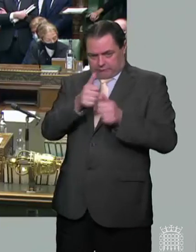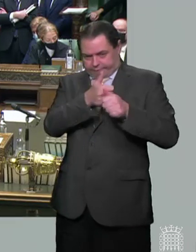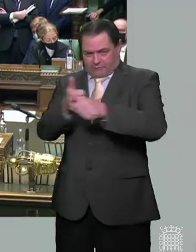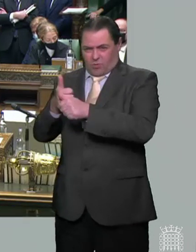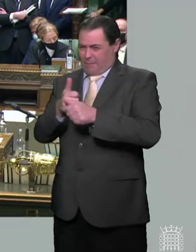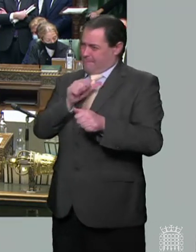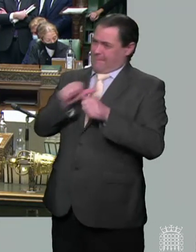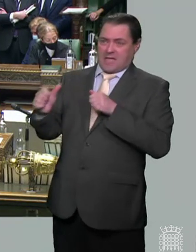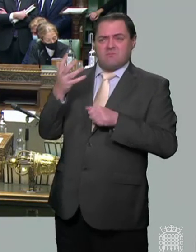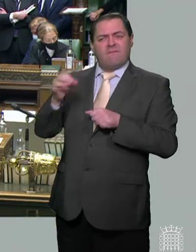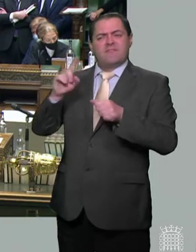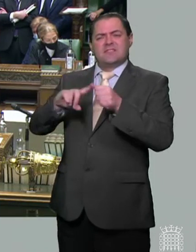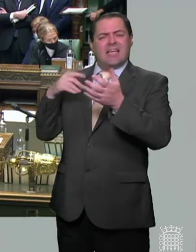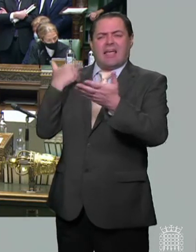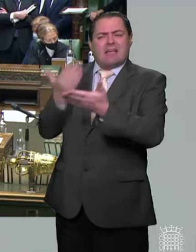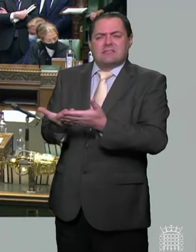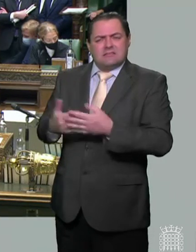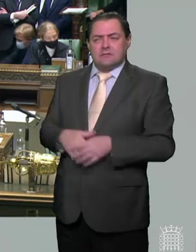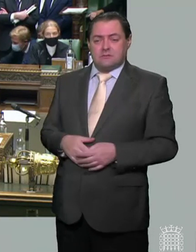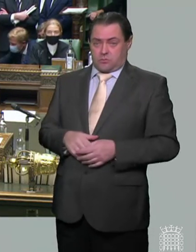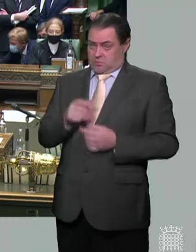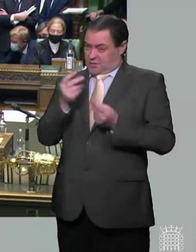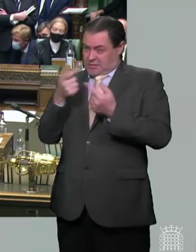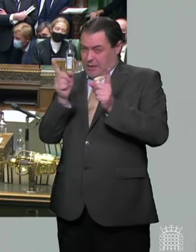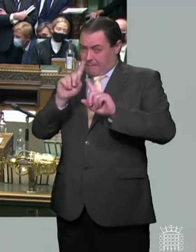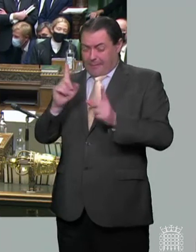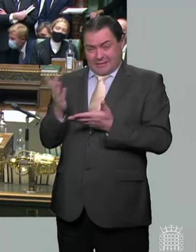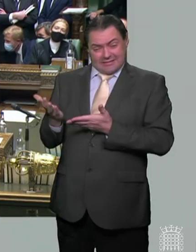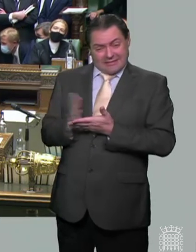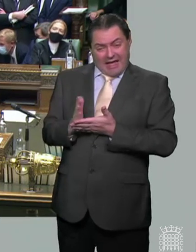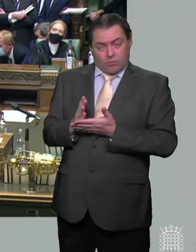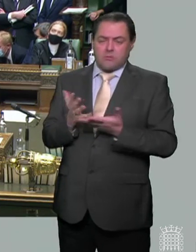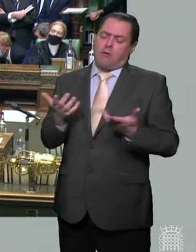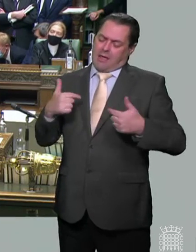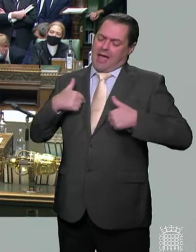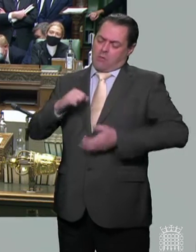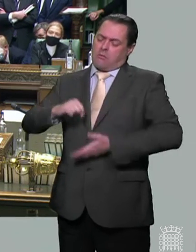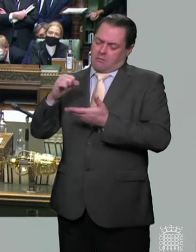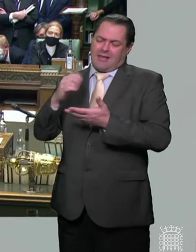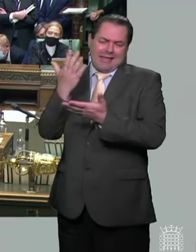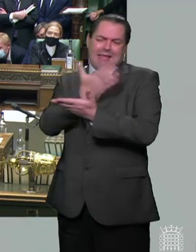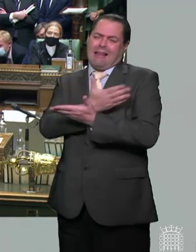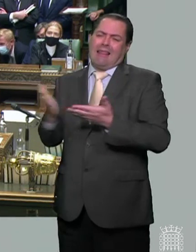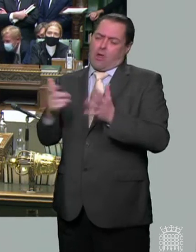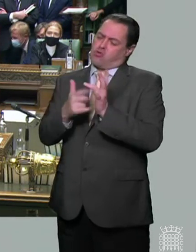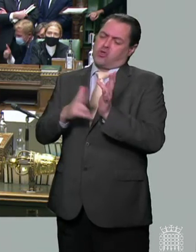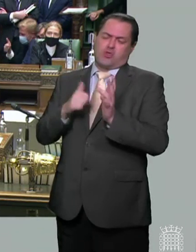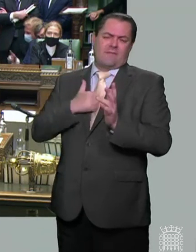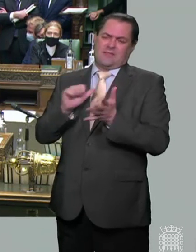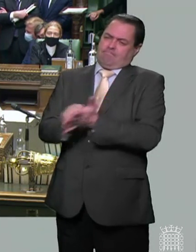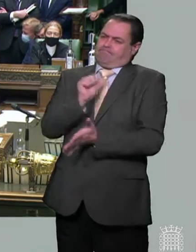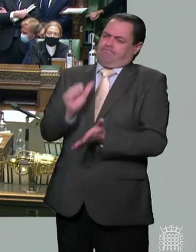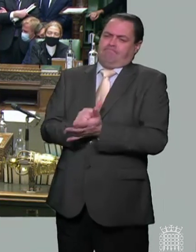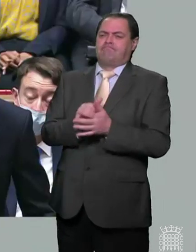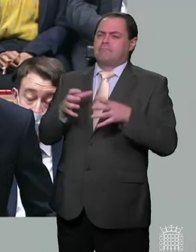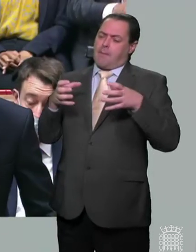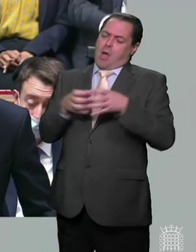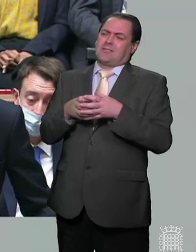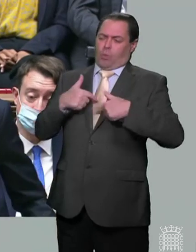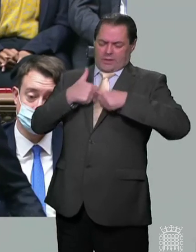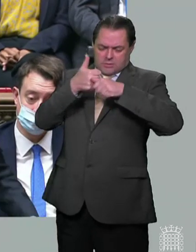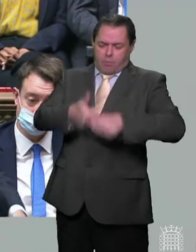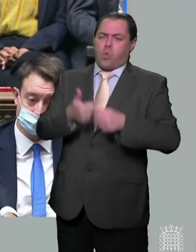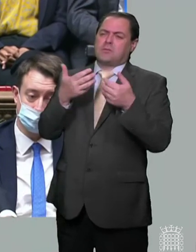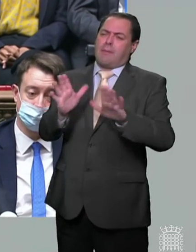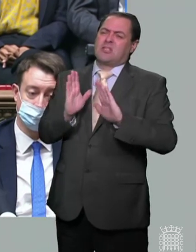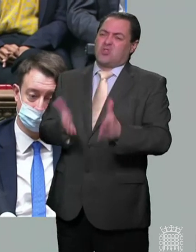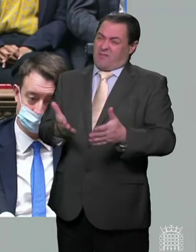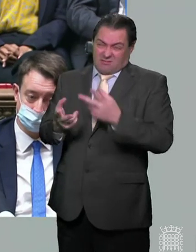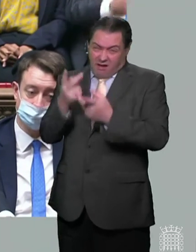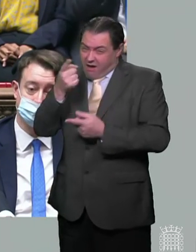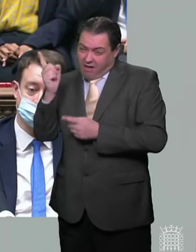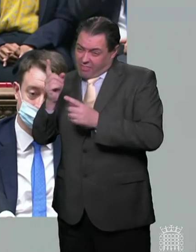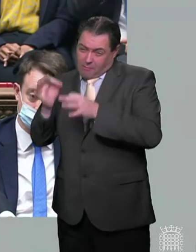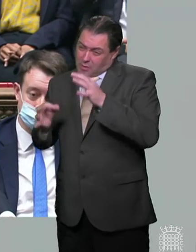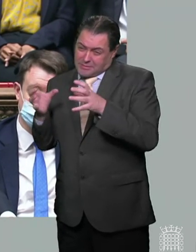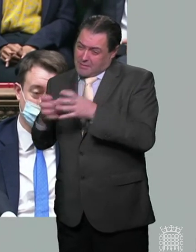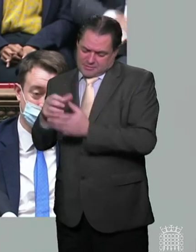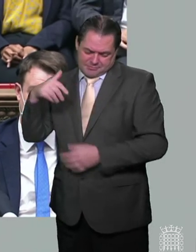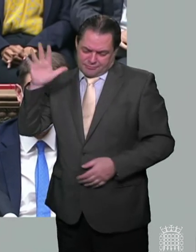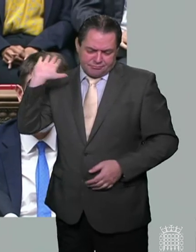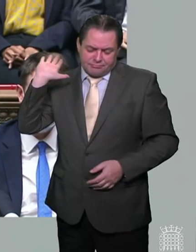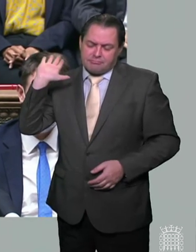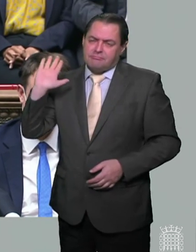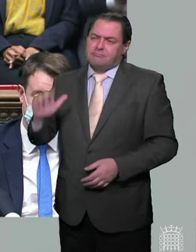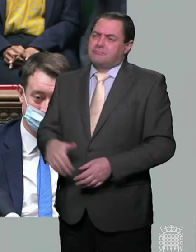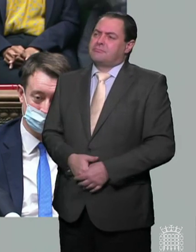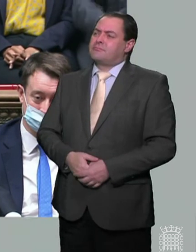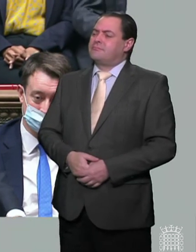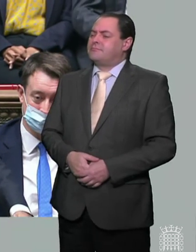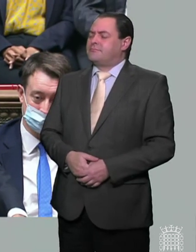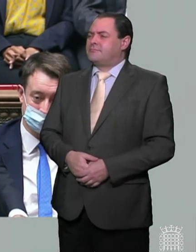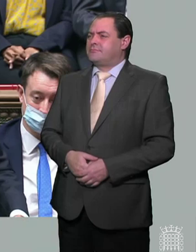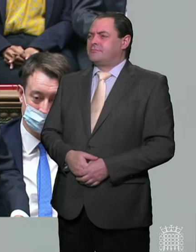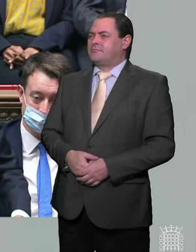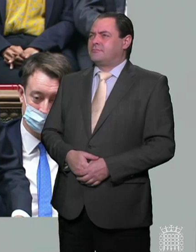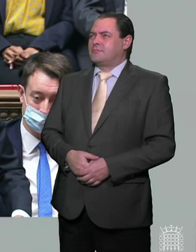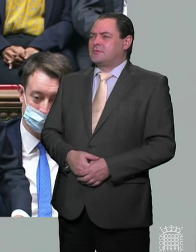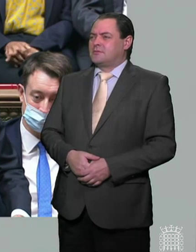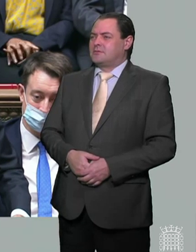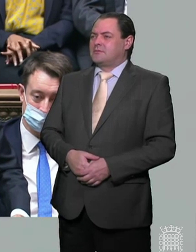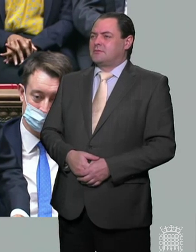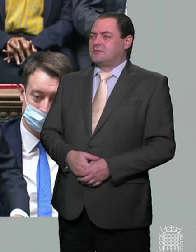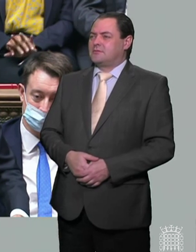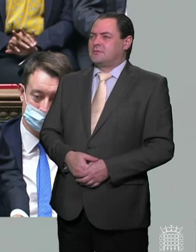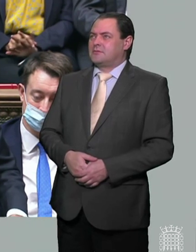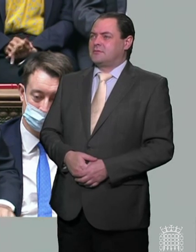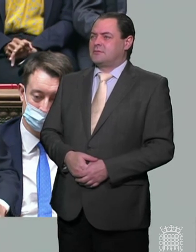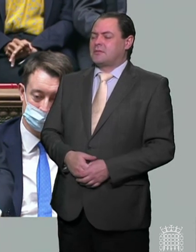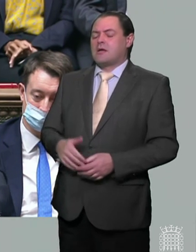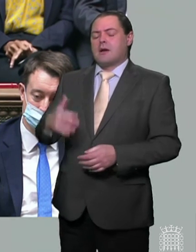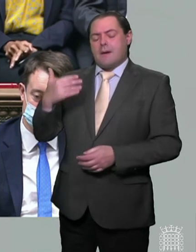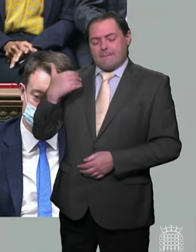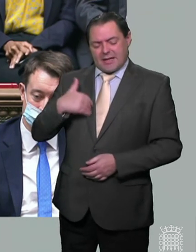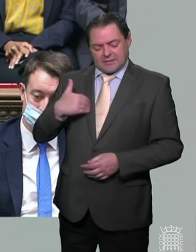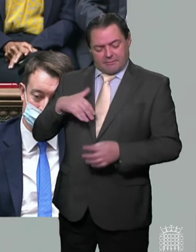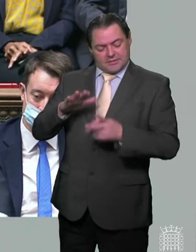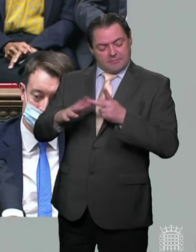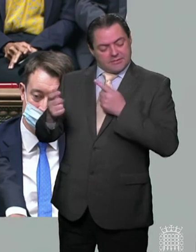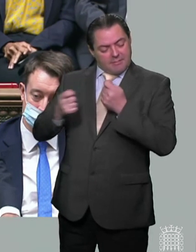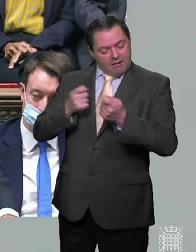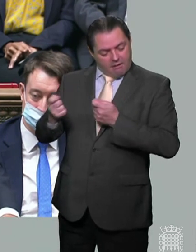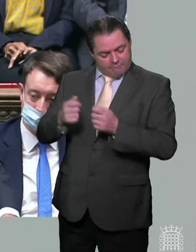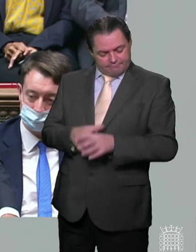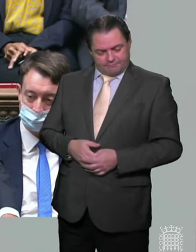If anyone still doubts it, today’s Budget confirms it: the Conservatives are the real party of public services.